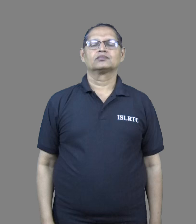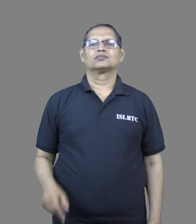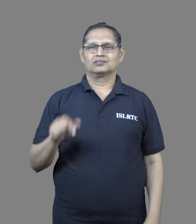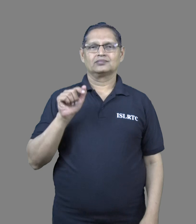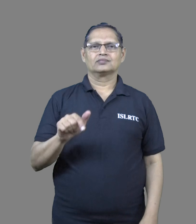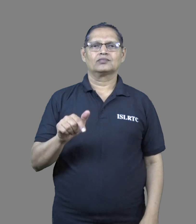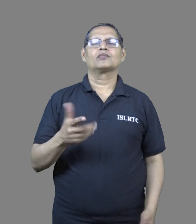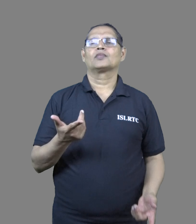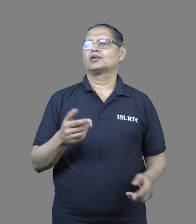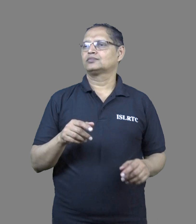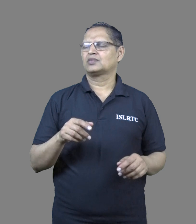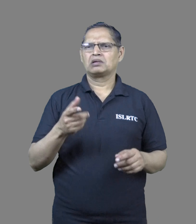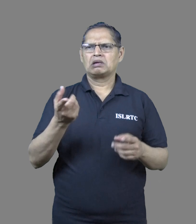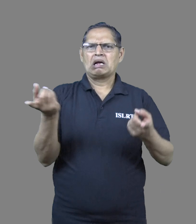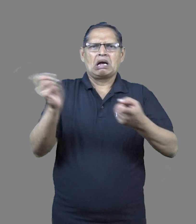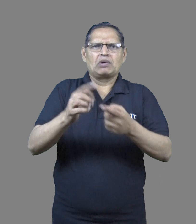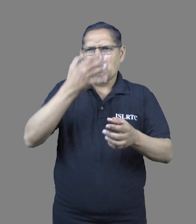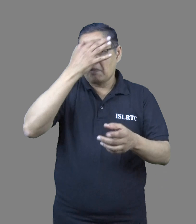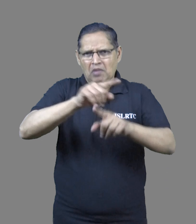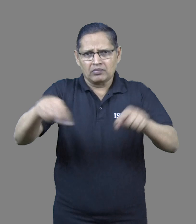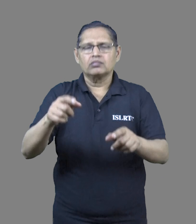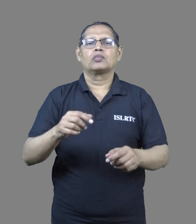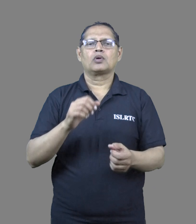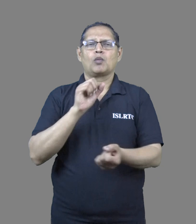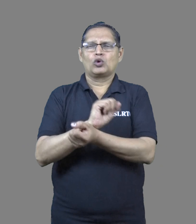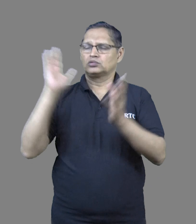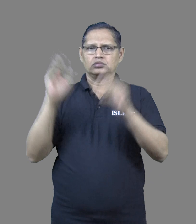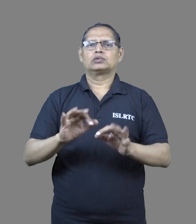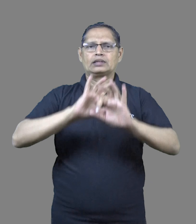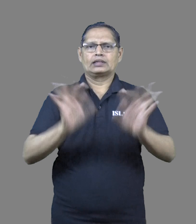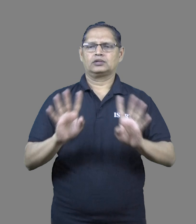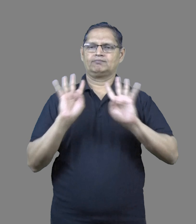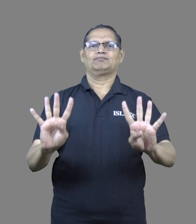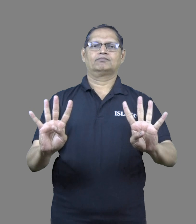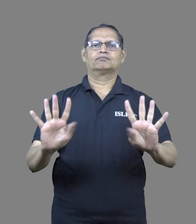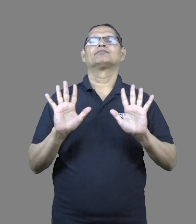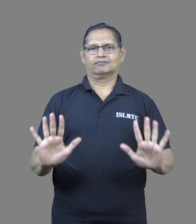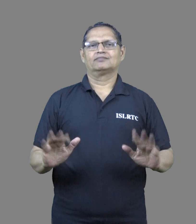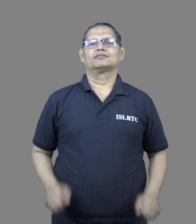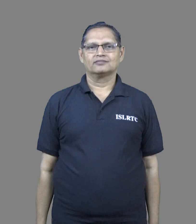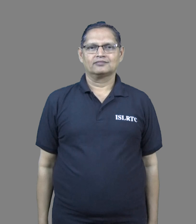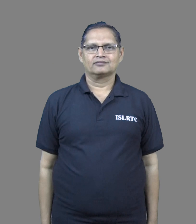Deploy